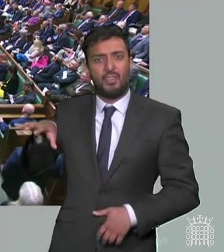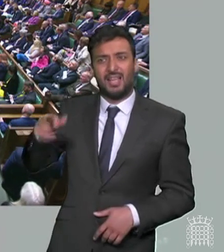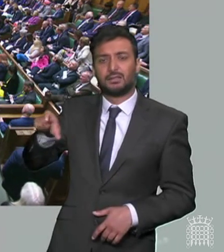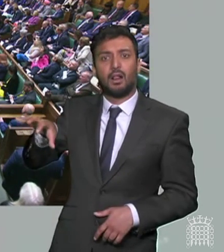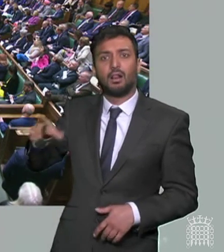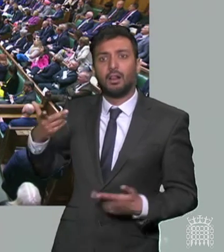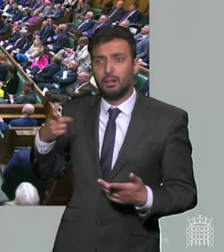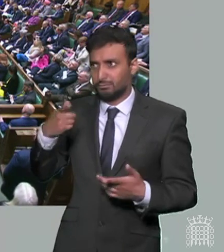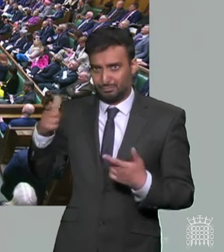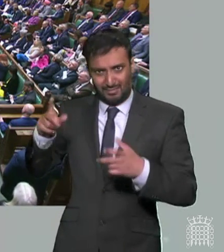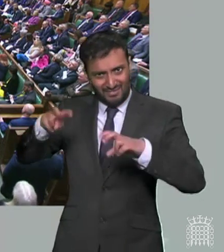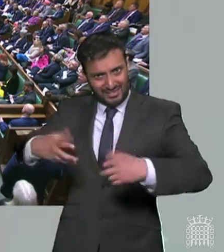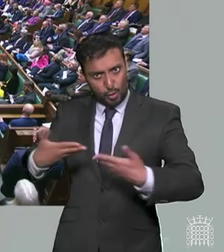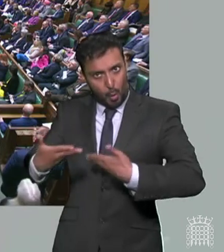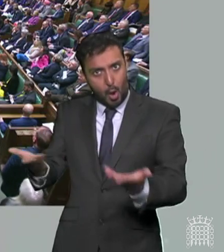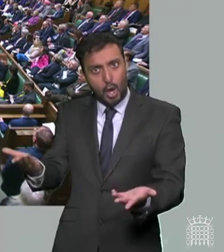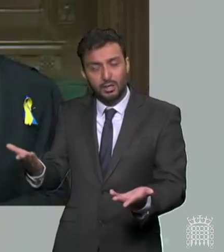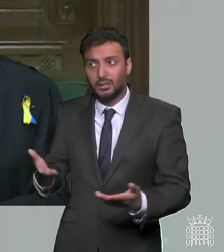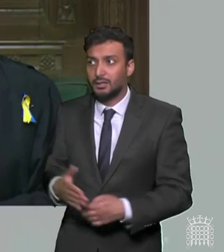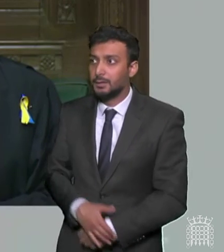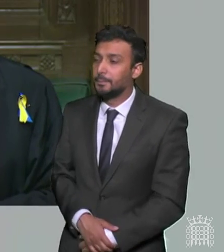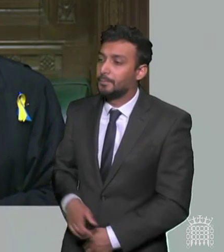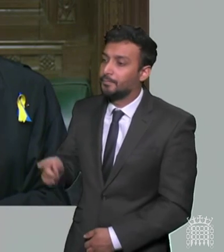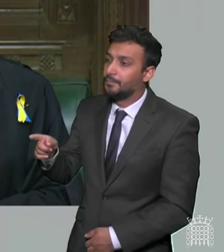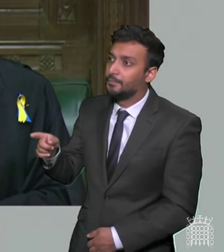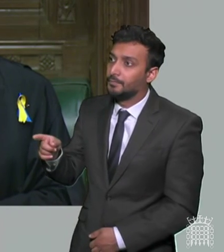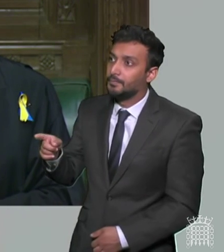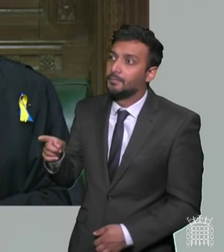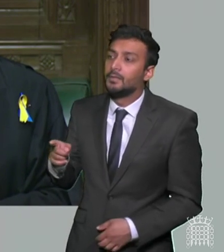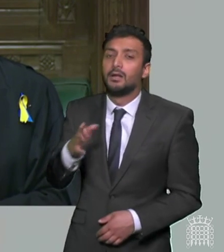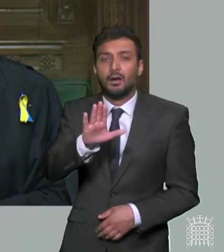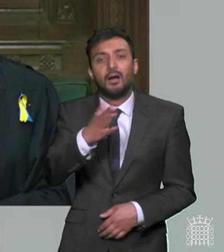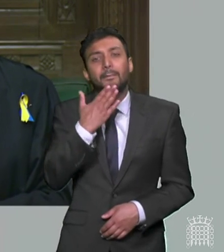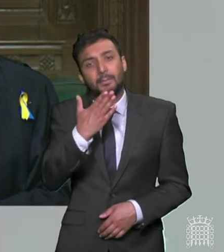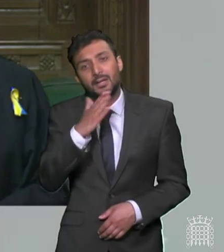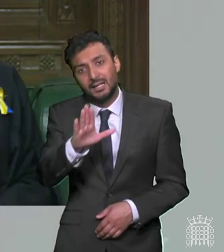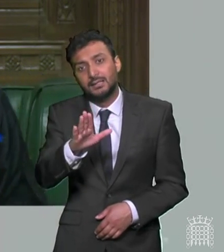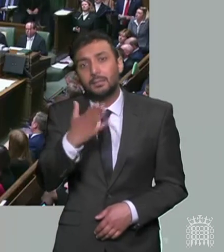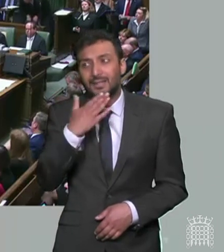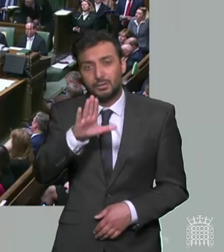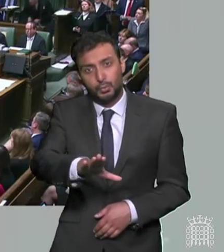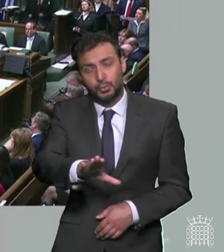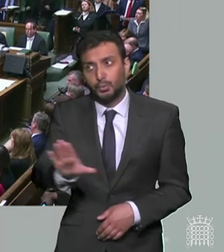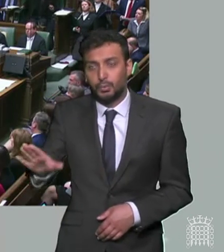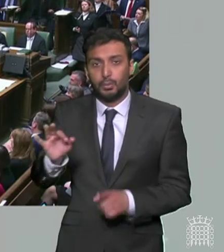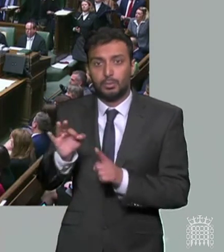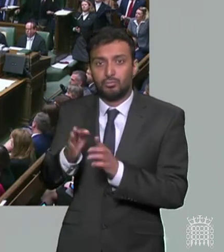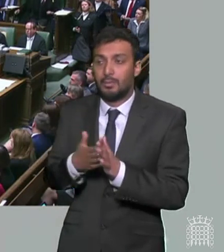Order. Mr Holden, for the second time, I ask you please to help me to help you, because I am sure you want to hear the rest of this.